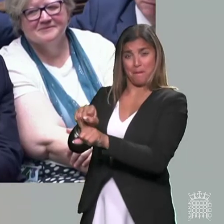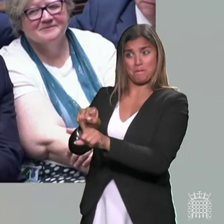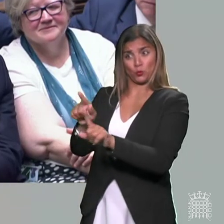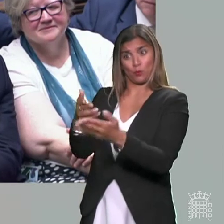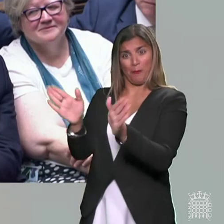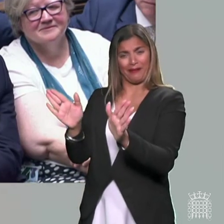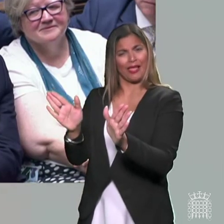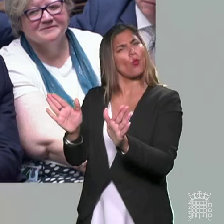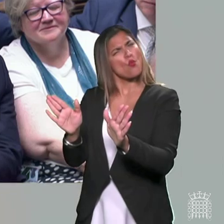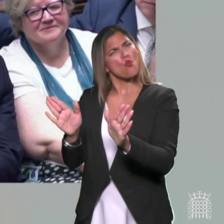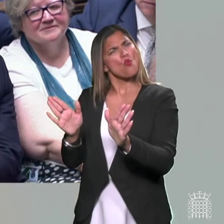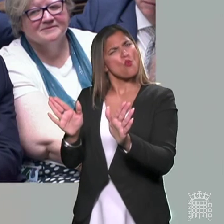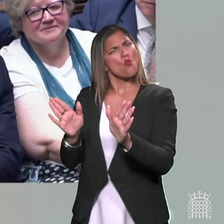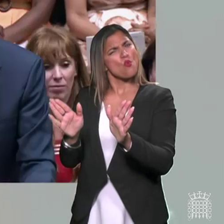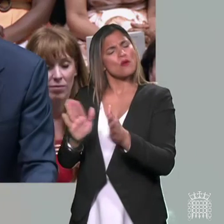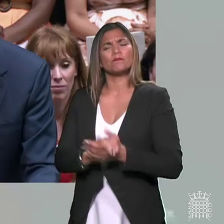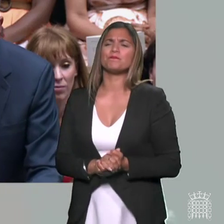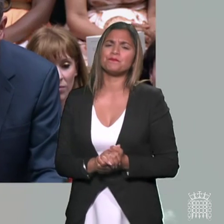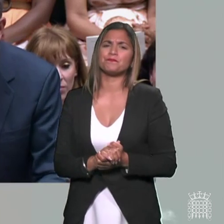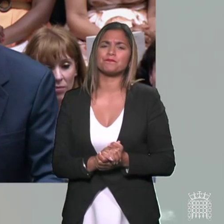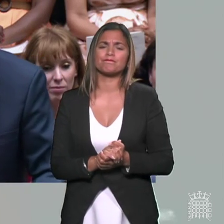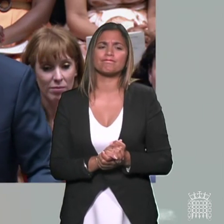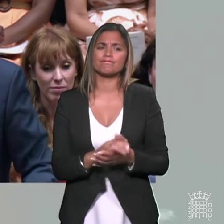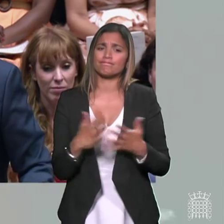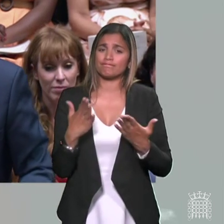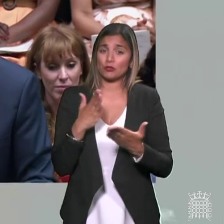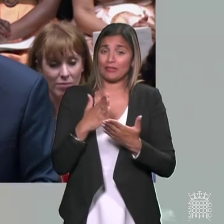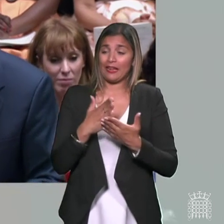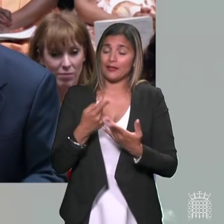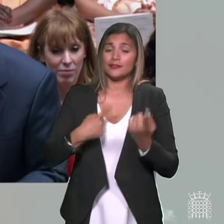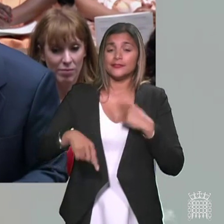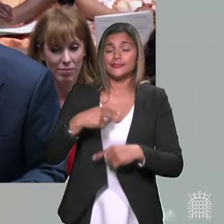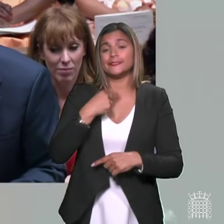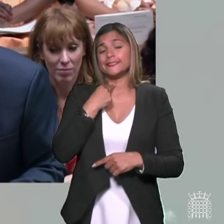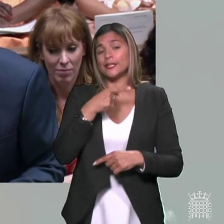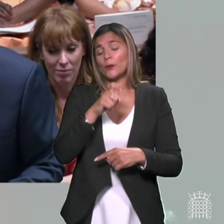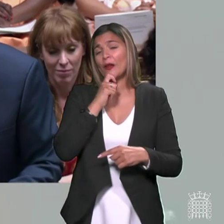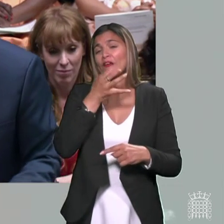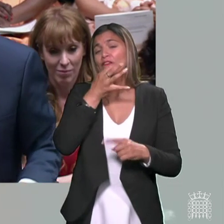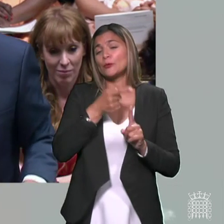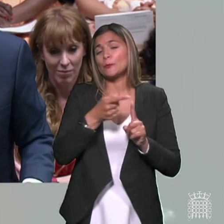It is truly the country’s loss that they will only be in post for a few weeks.